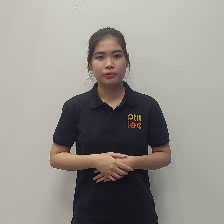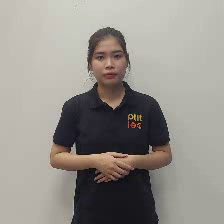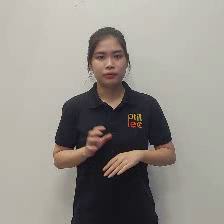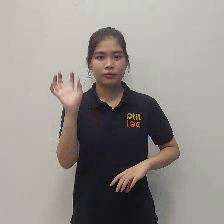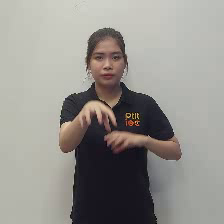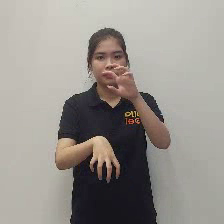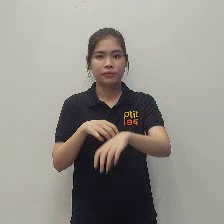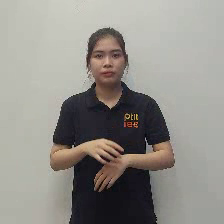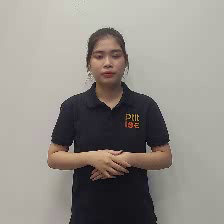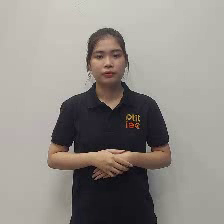Con gấu